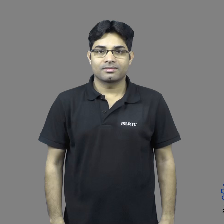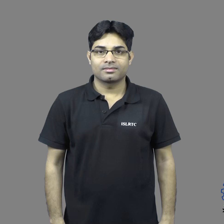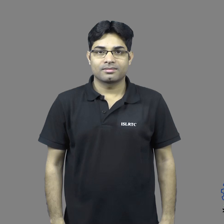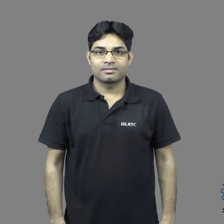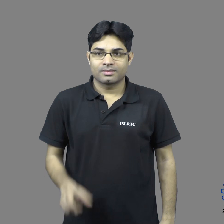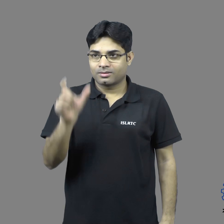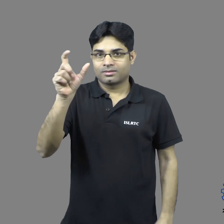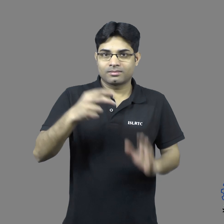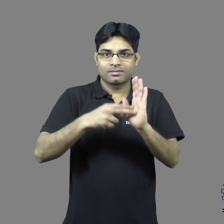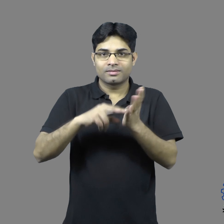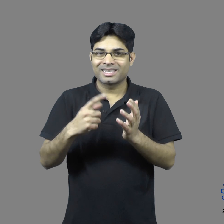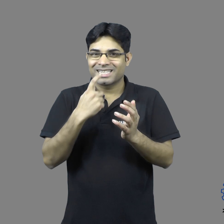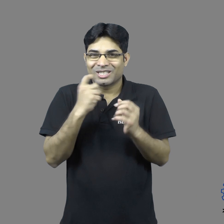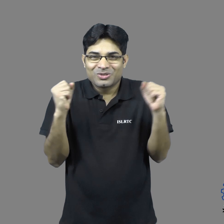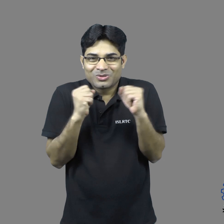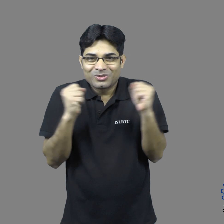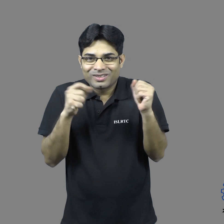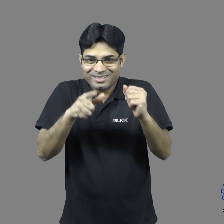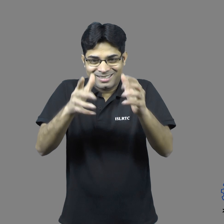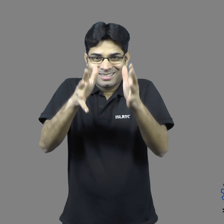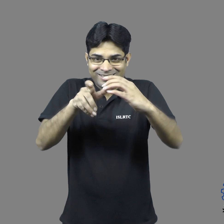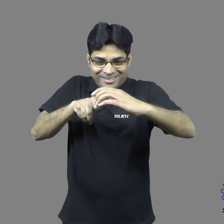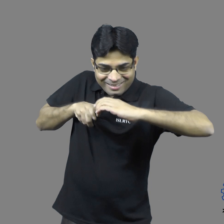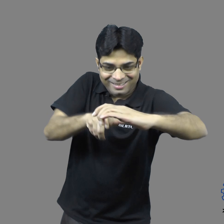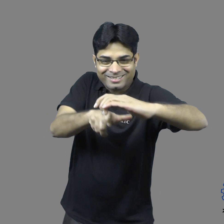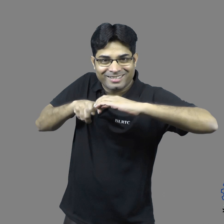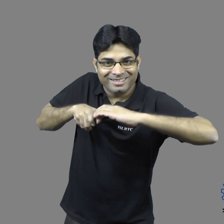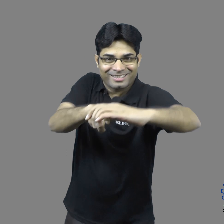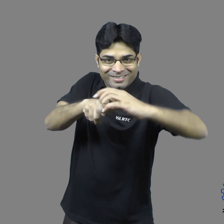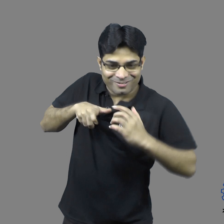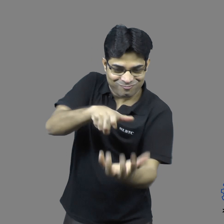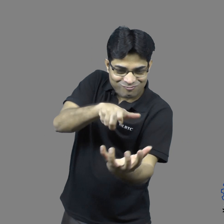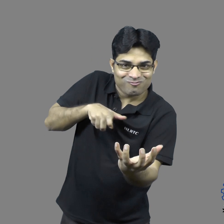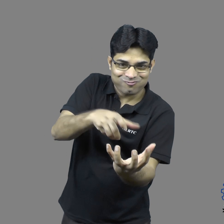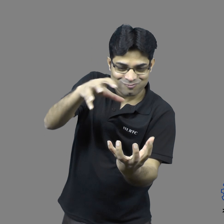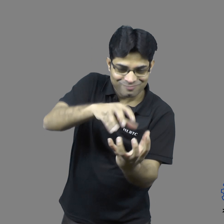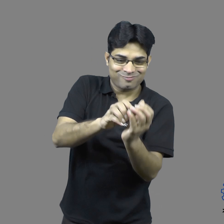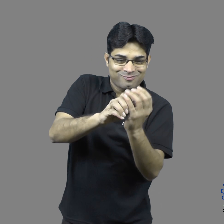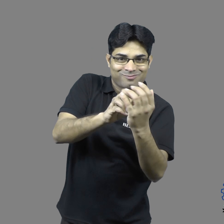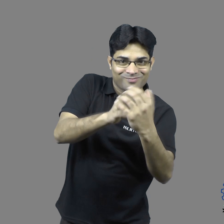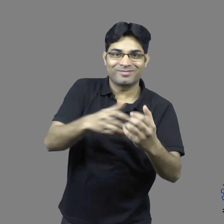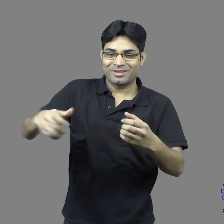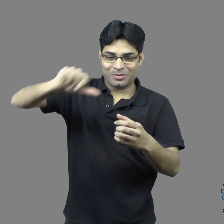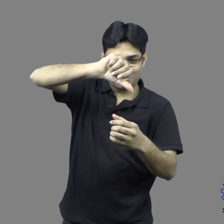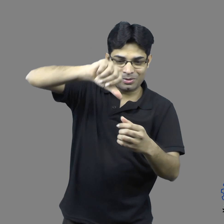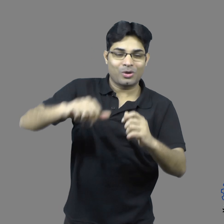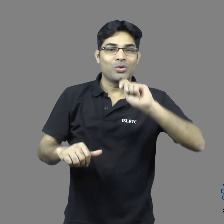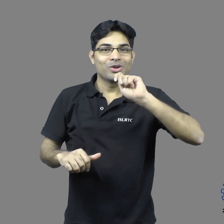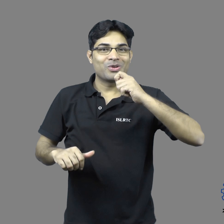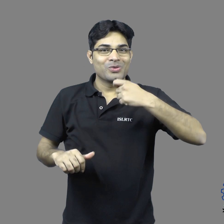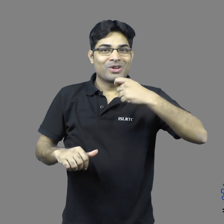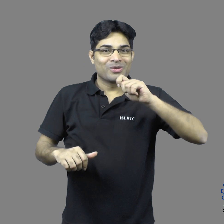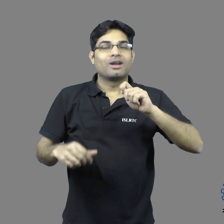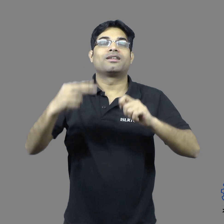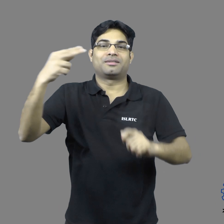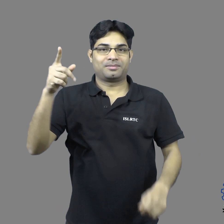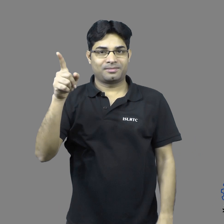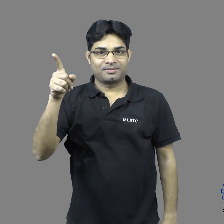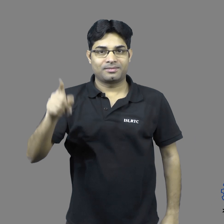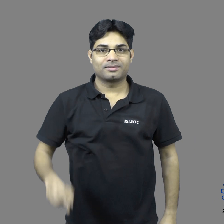Ice Cone Snow Cone Gola Chuski